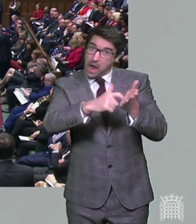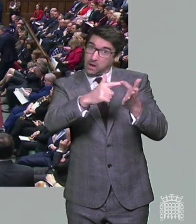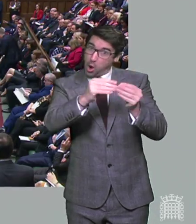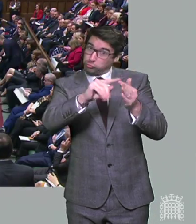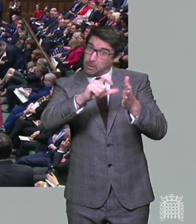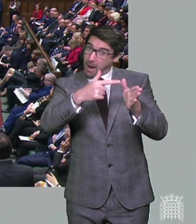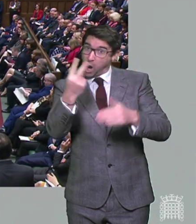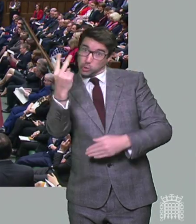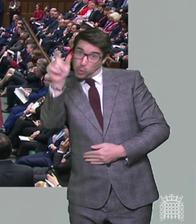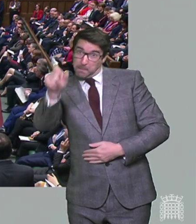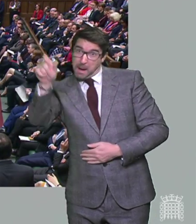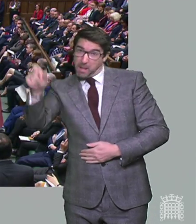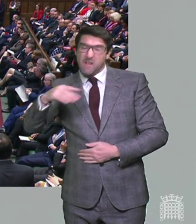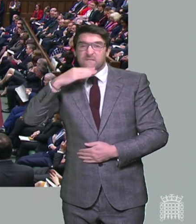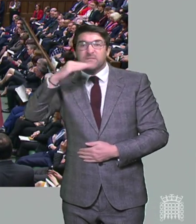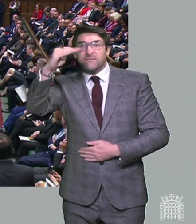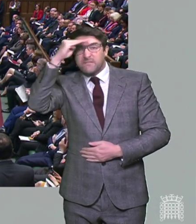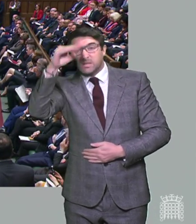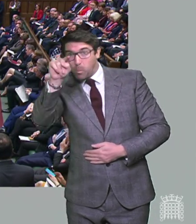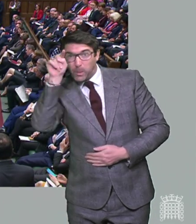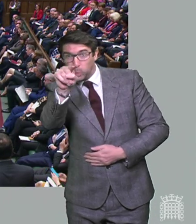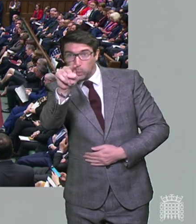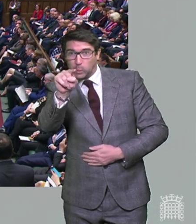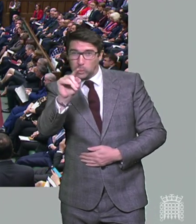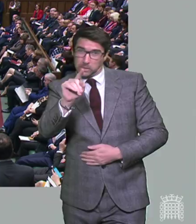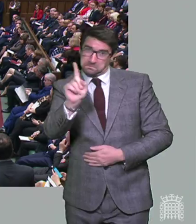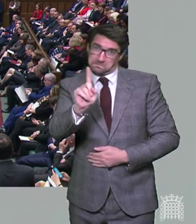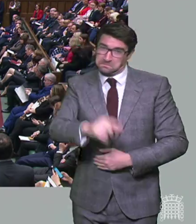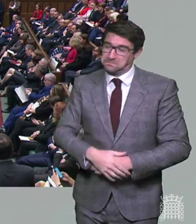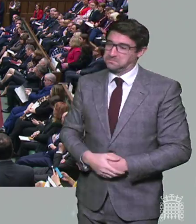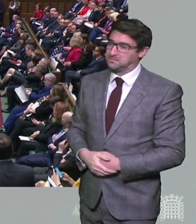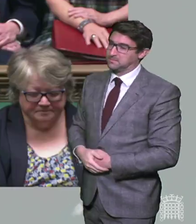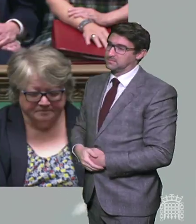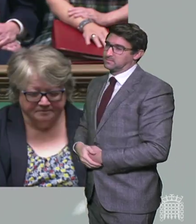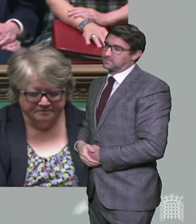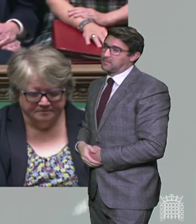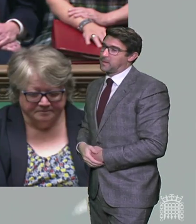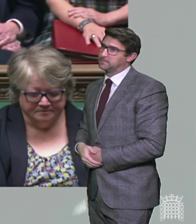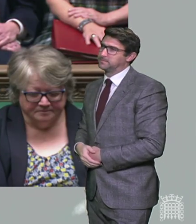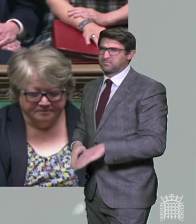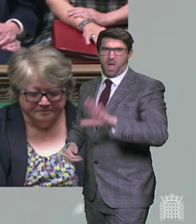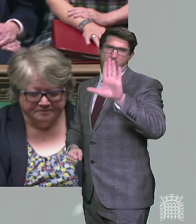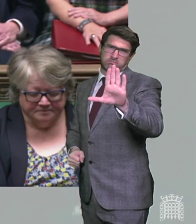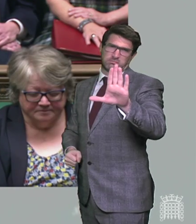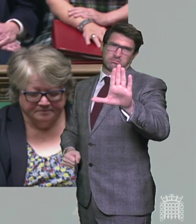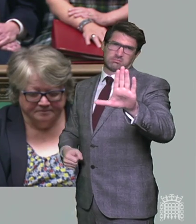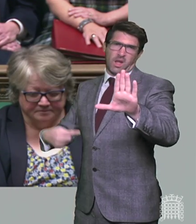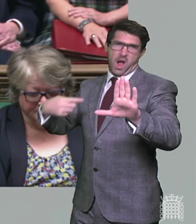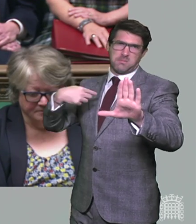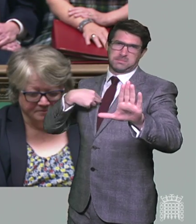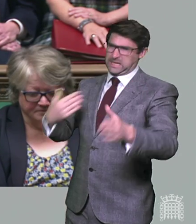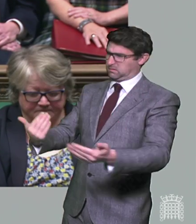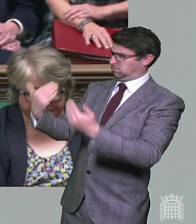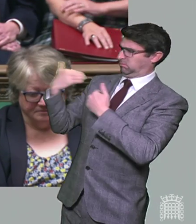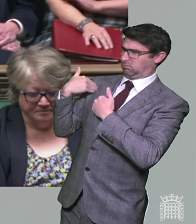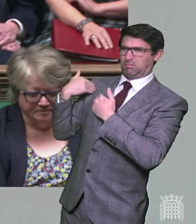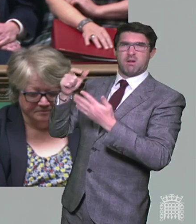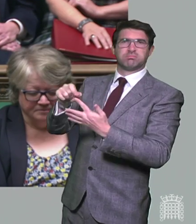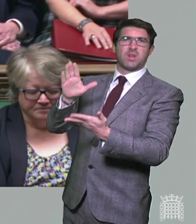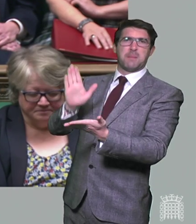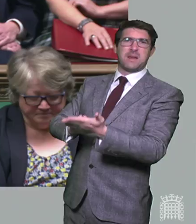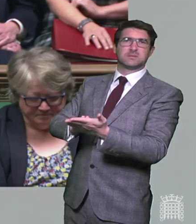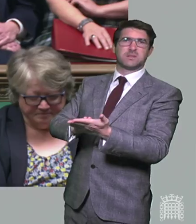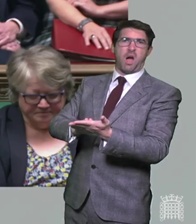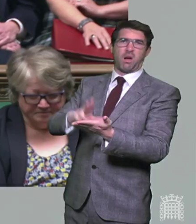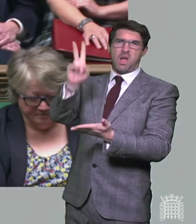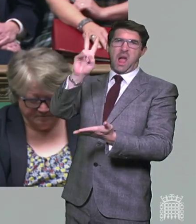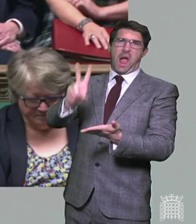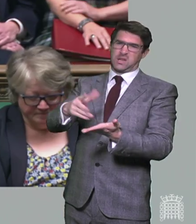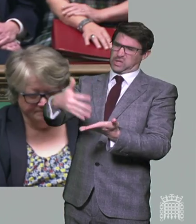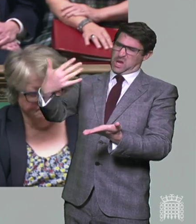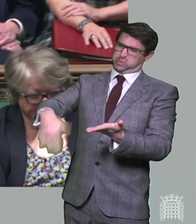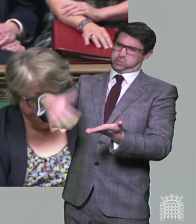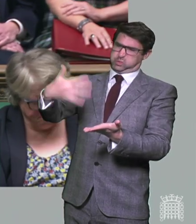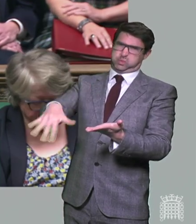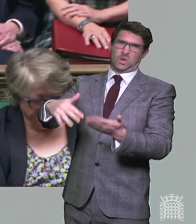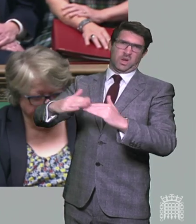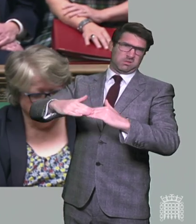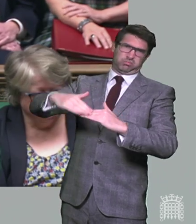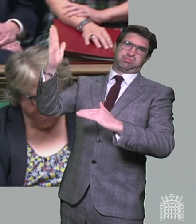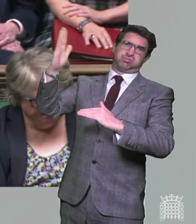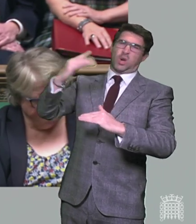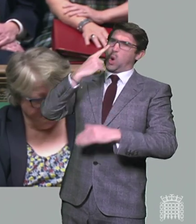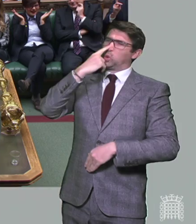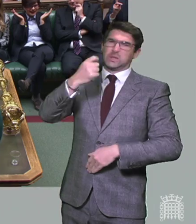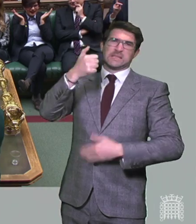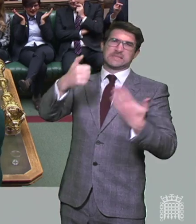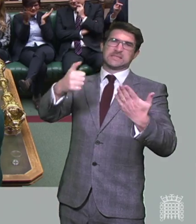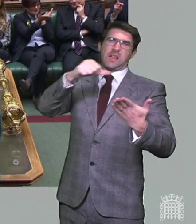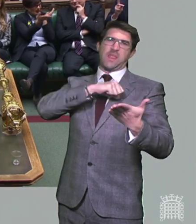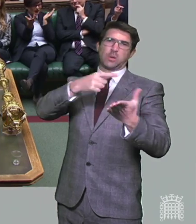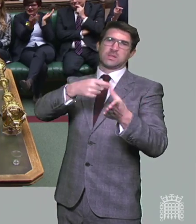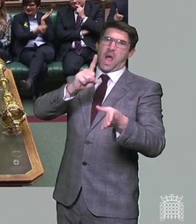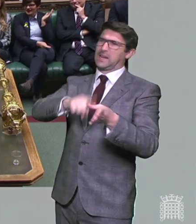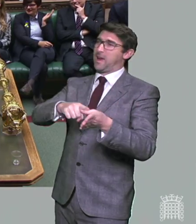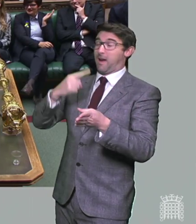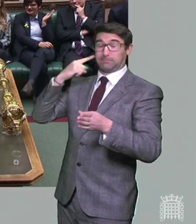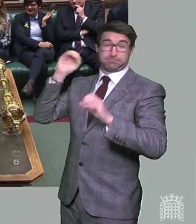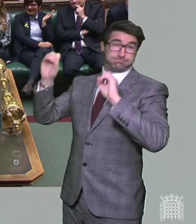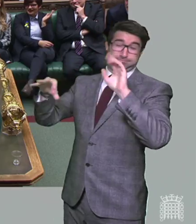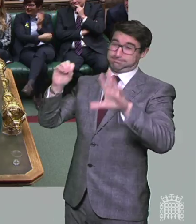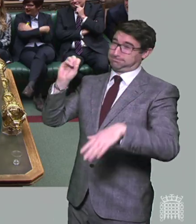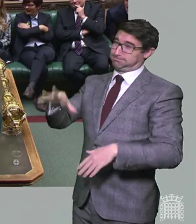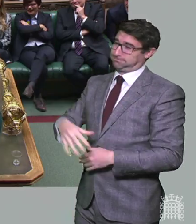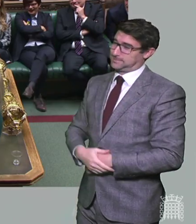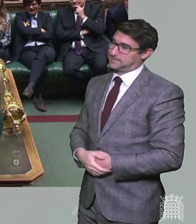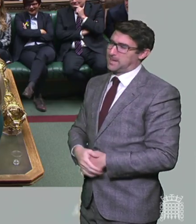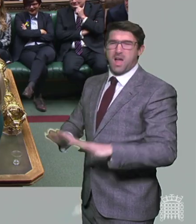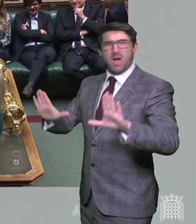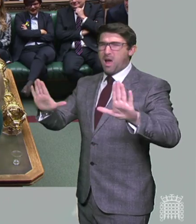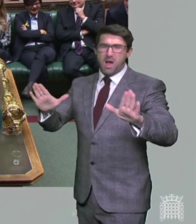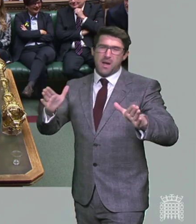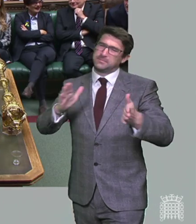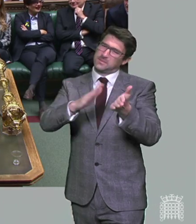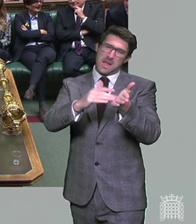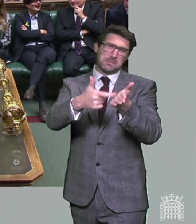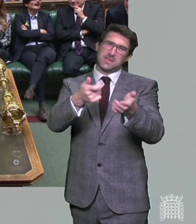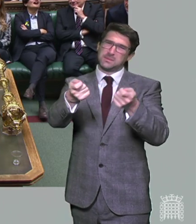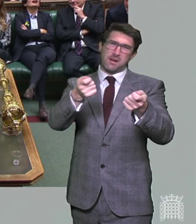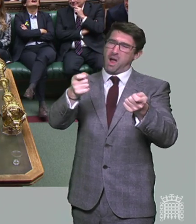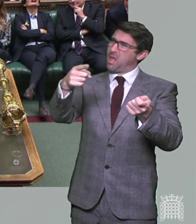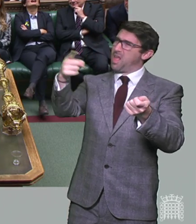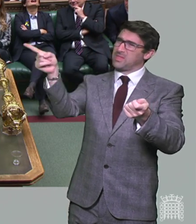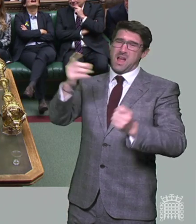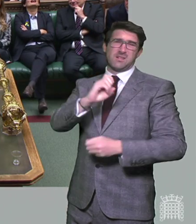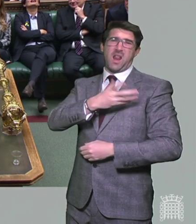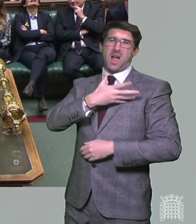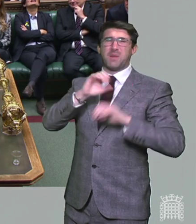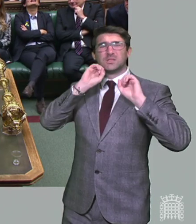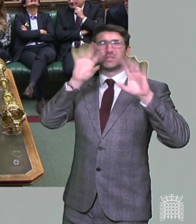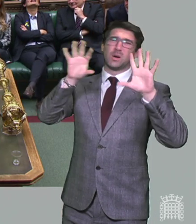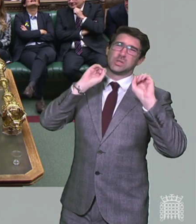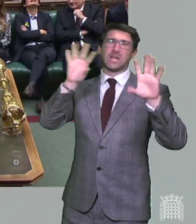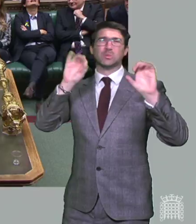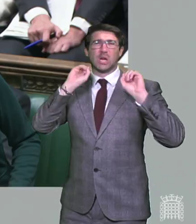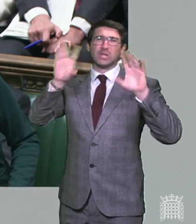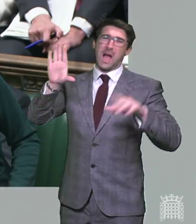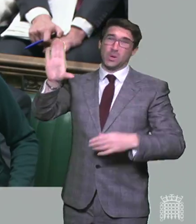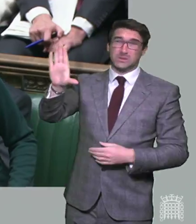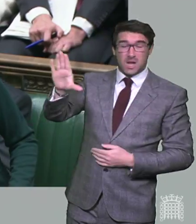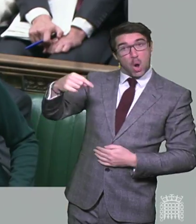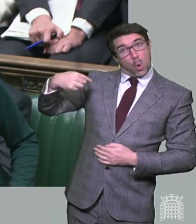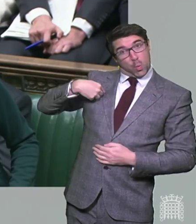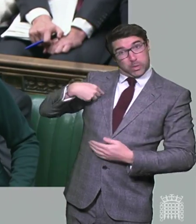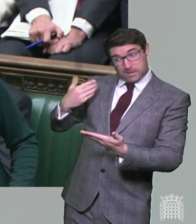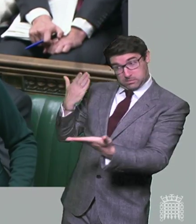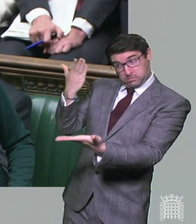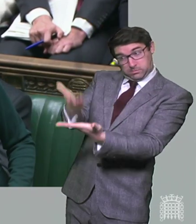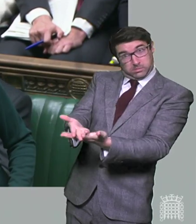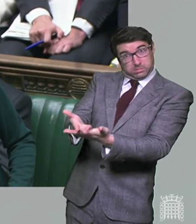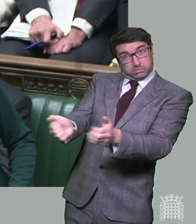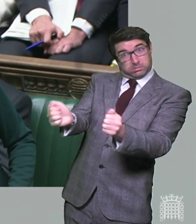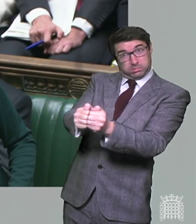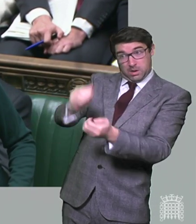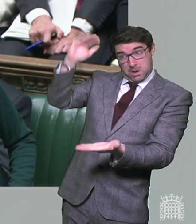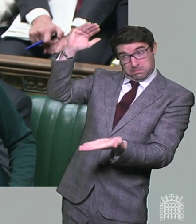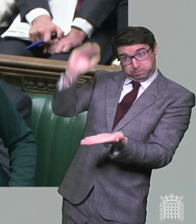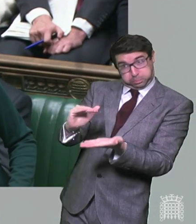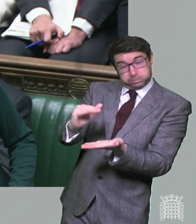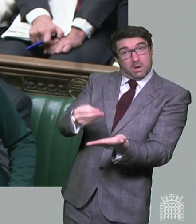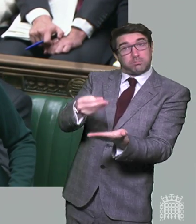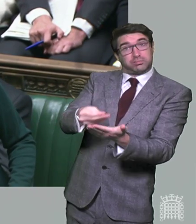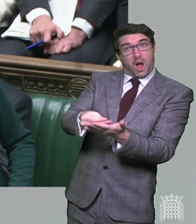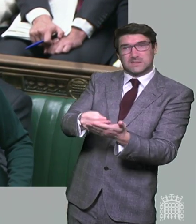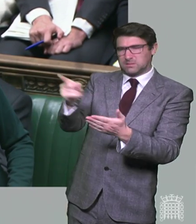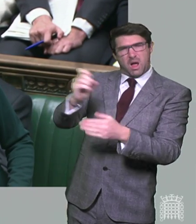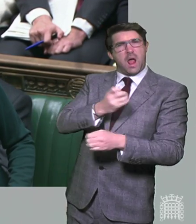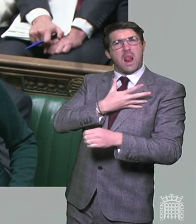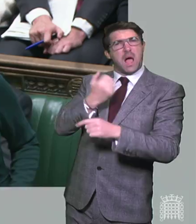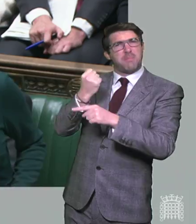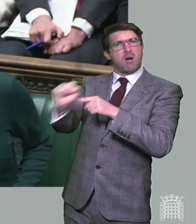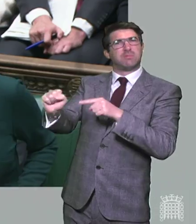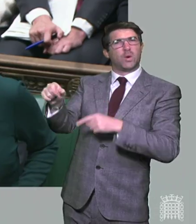The fact is that when I came into office, people were facing energy bills of up to £6,000 per year— Well, I am sorry; Labour Members are shouting, but the right honourable and learned Gentleman is opposing the very package that we brought in with the energy price guarantee.